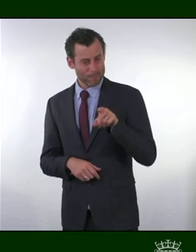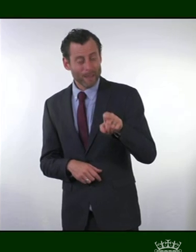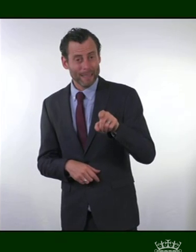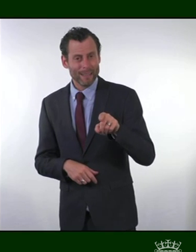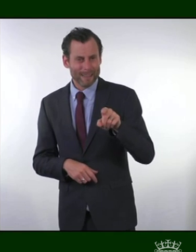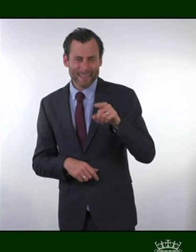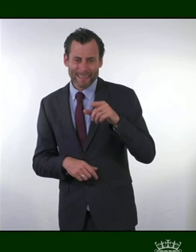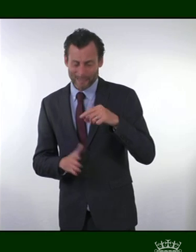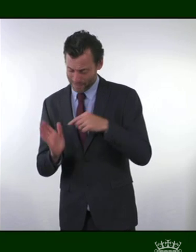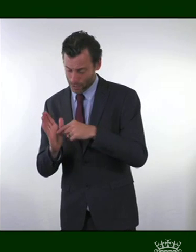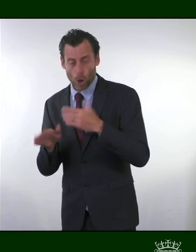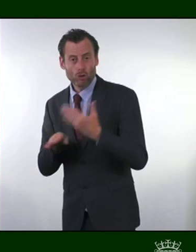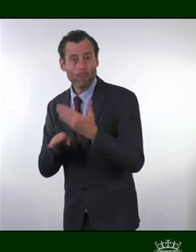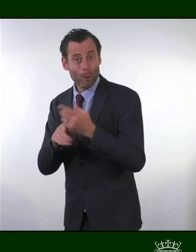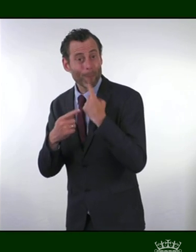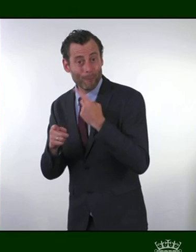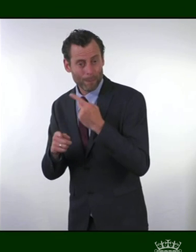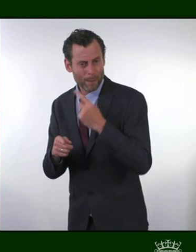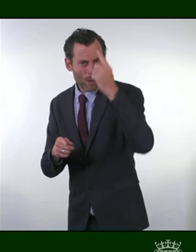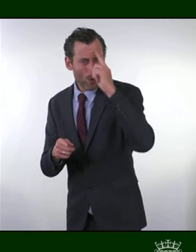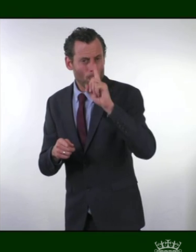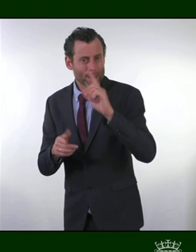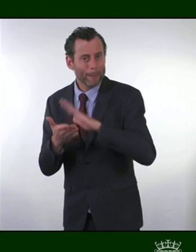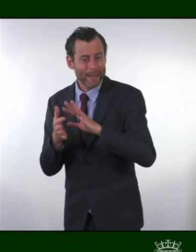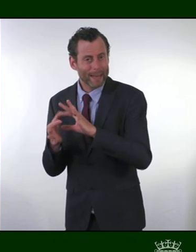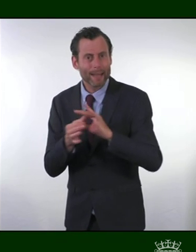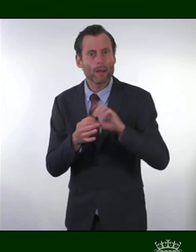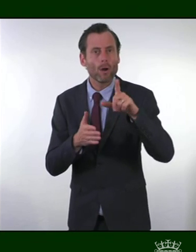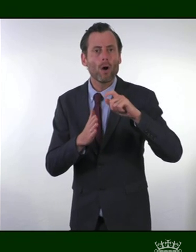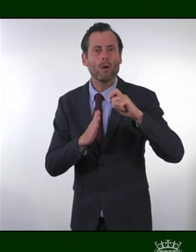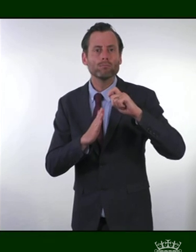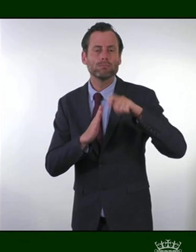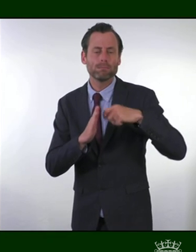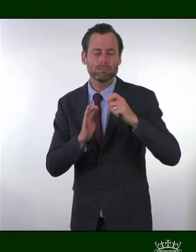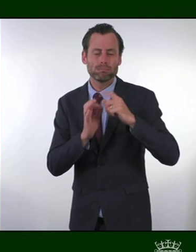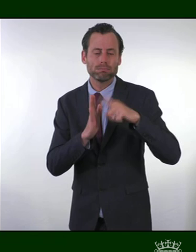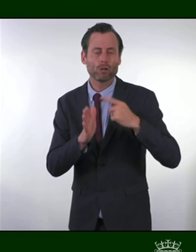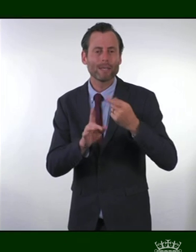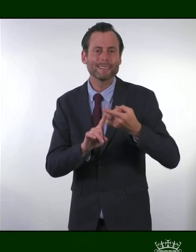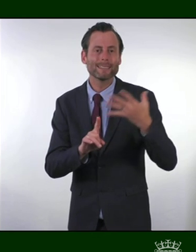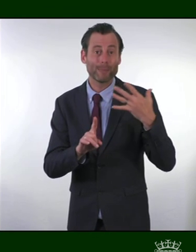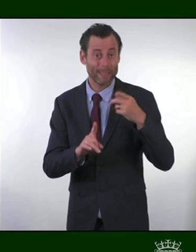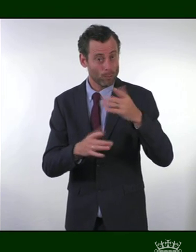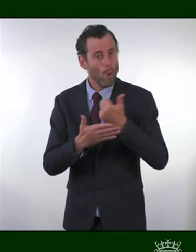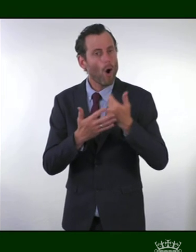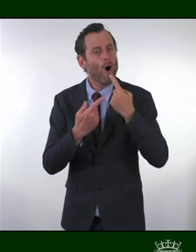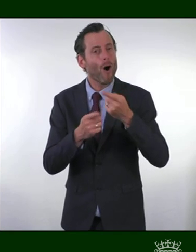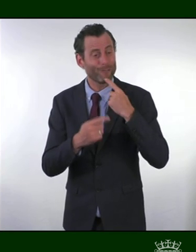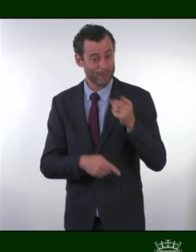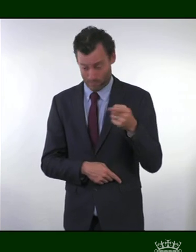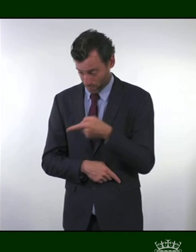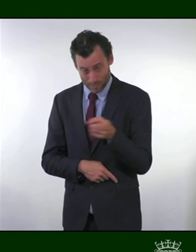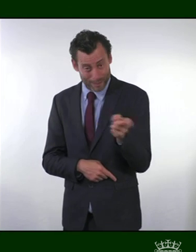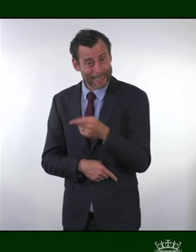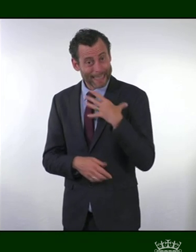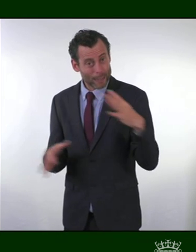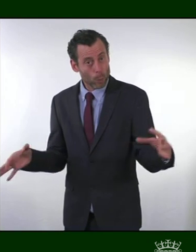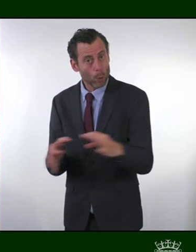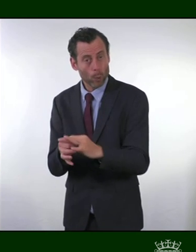We now need to make sure that the kick-start scheme provides genuinely additional opportunities for young unemployed people.